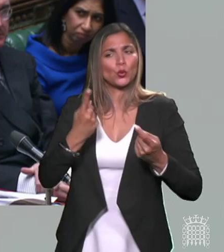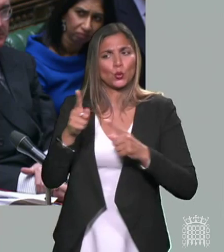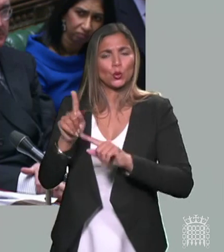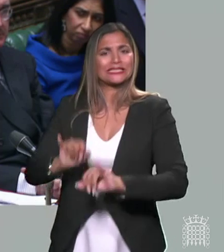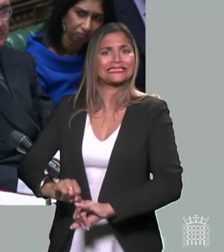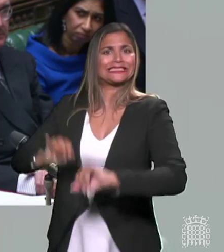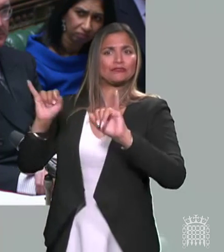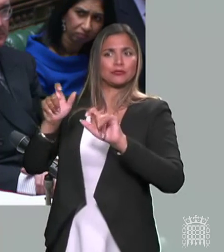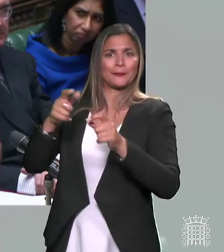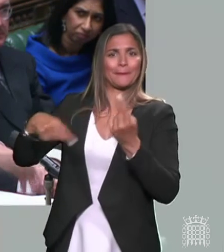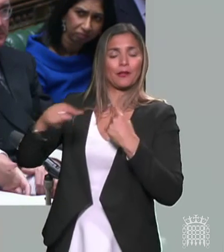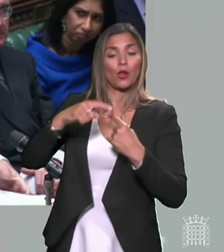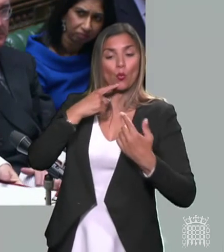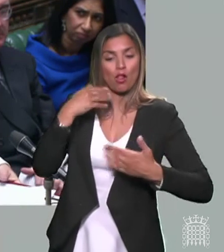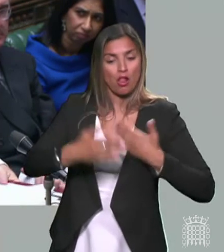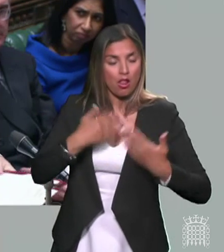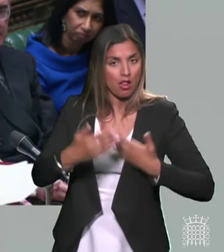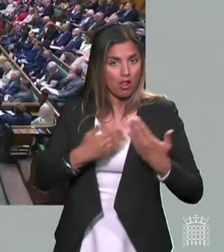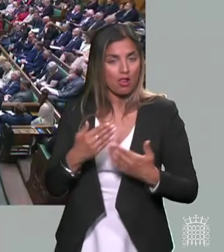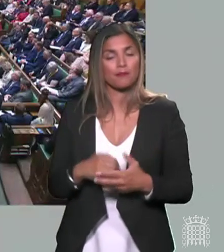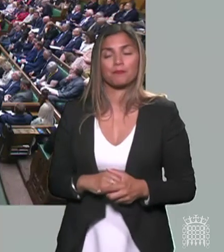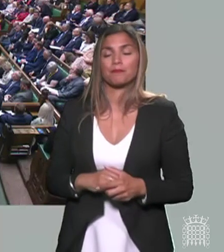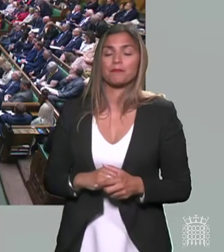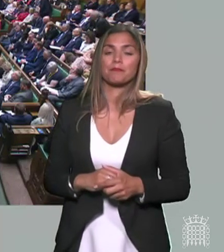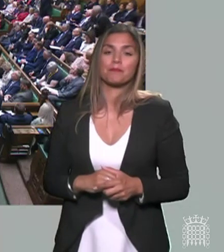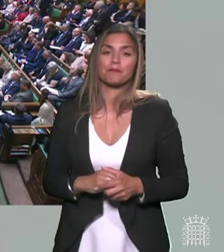We will bring that forward as soon as parliamentary time allows.